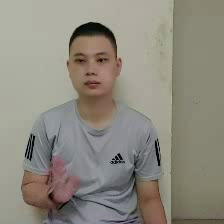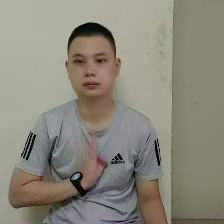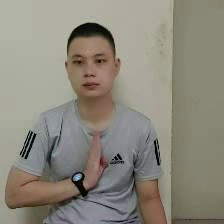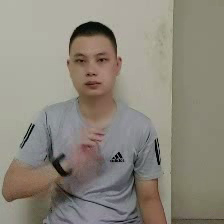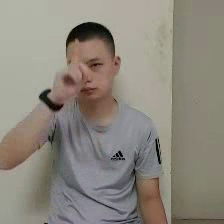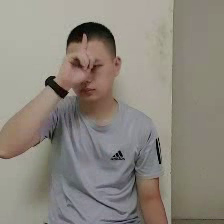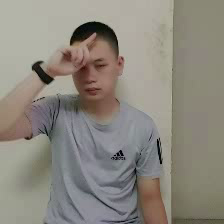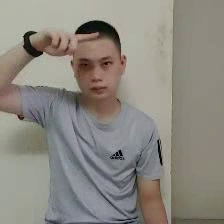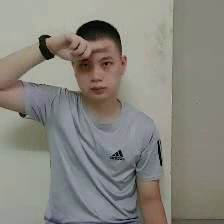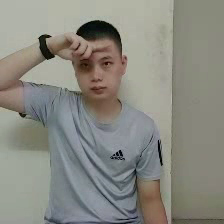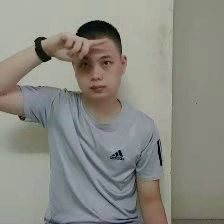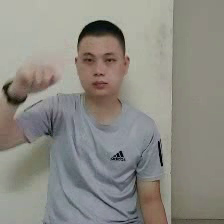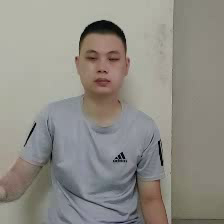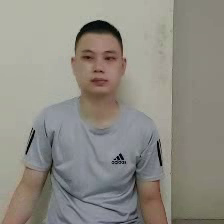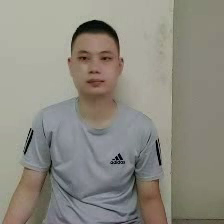Bộ y tế